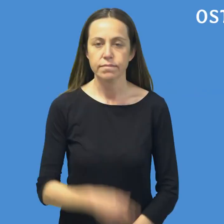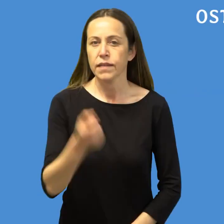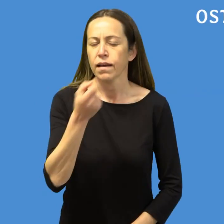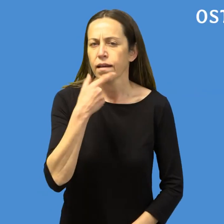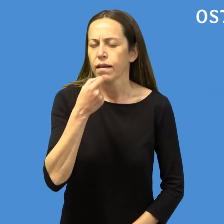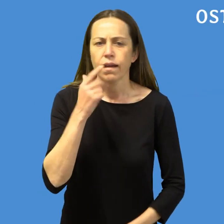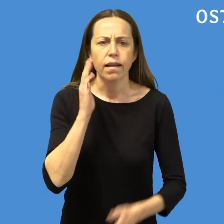droga